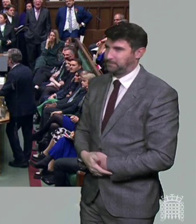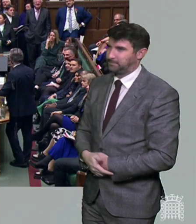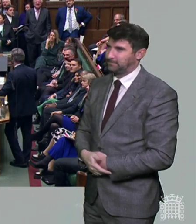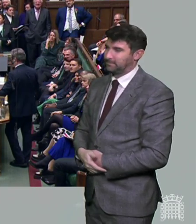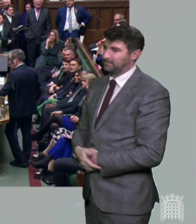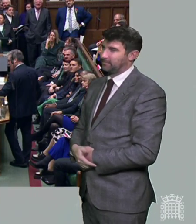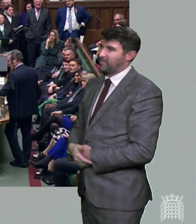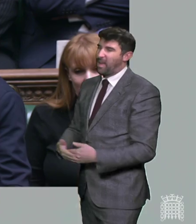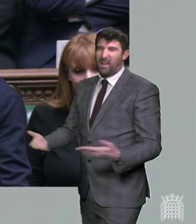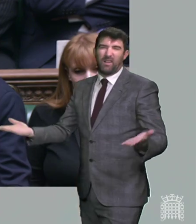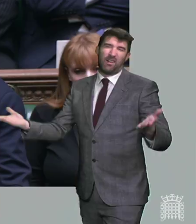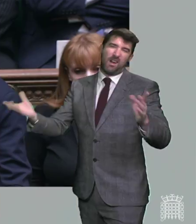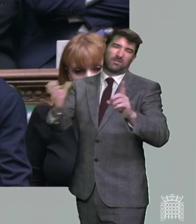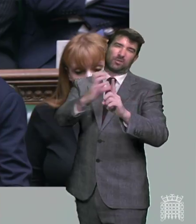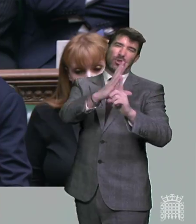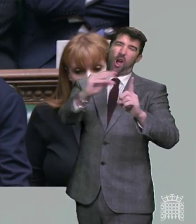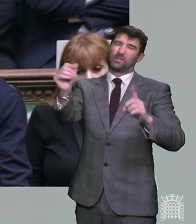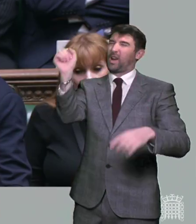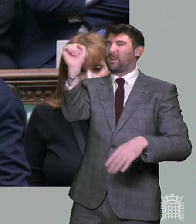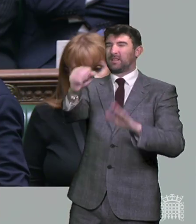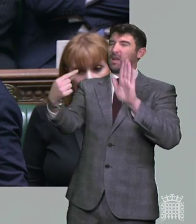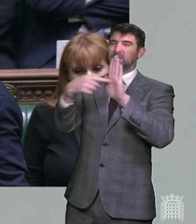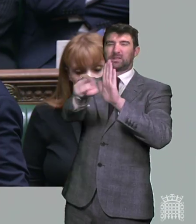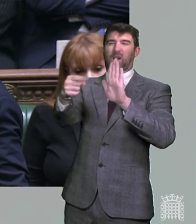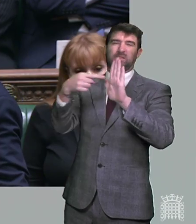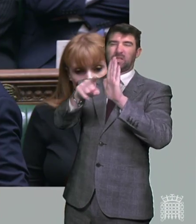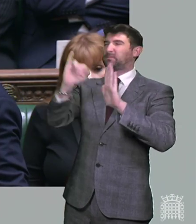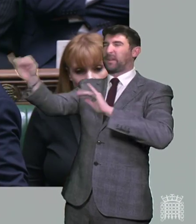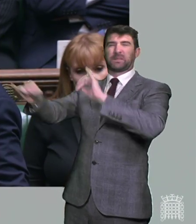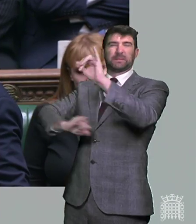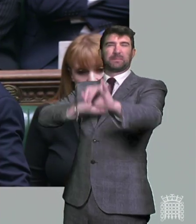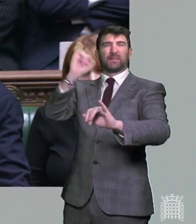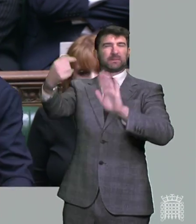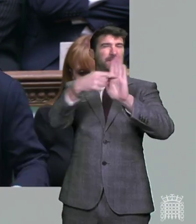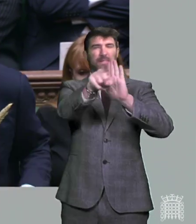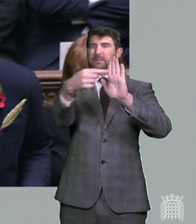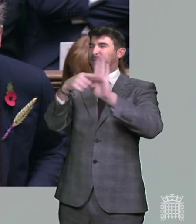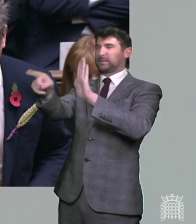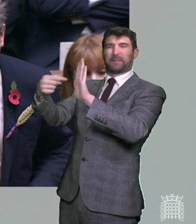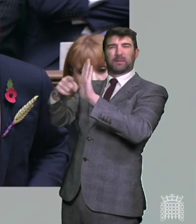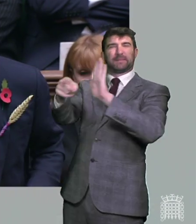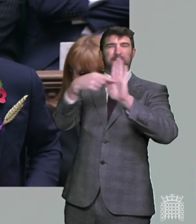Blame others, deflect, attack on something else—so much for the new age of accountability.